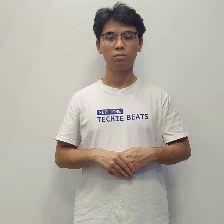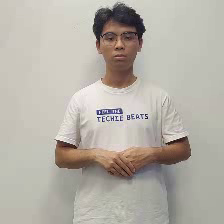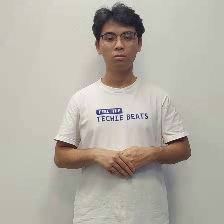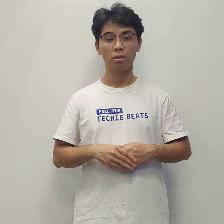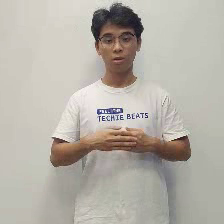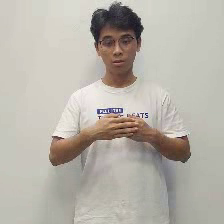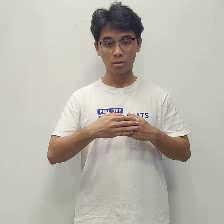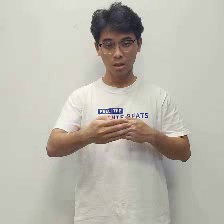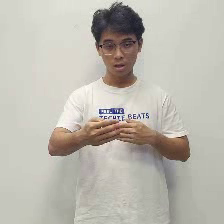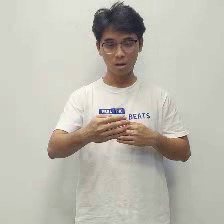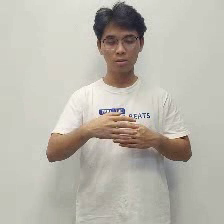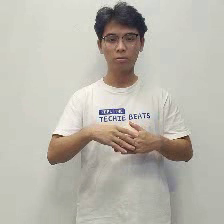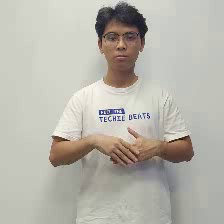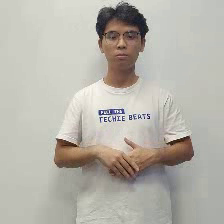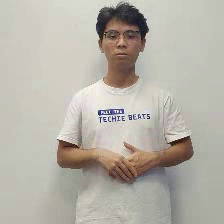Xa